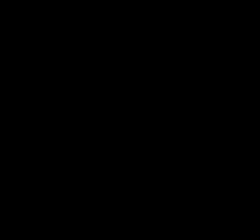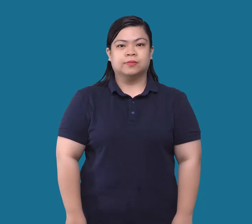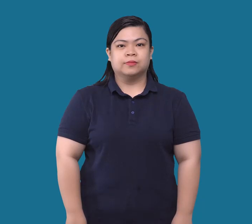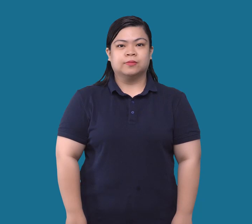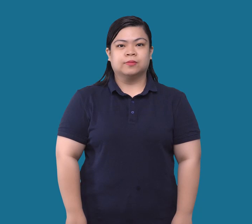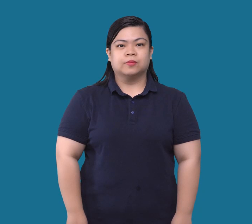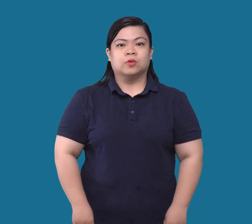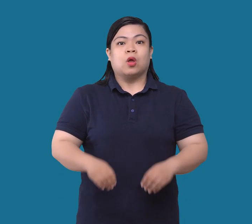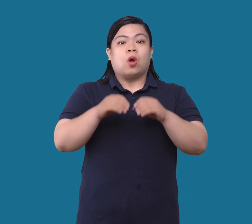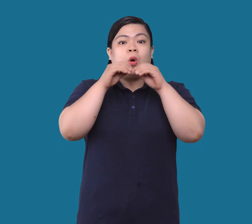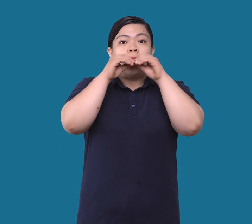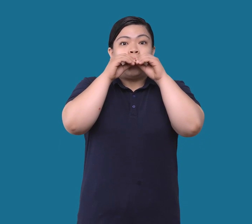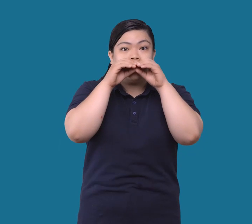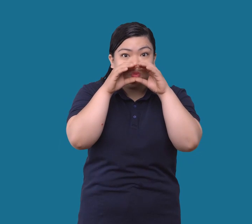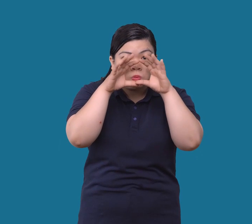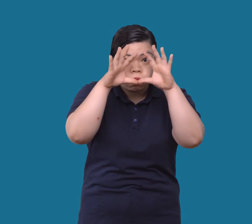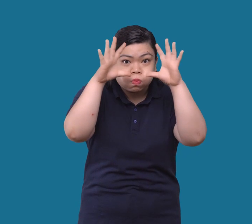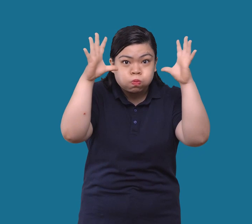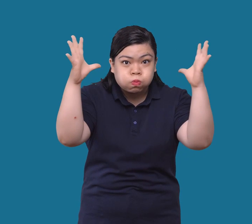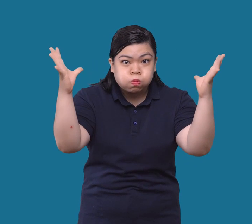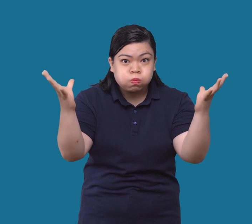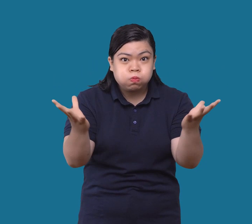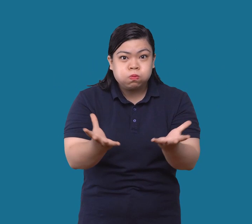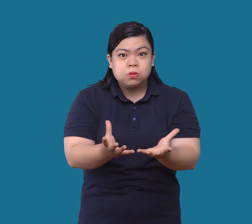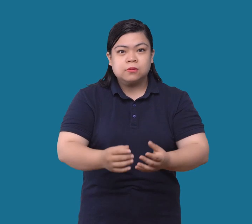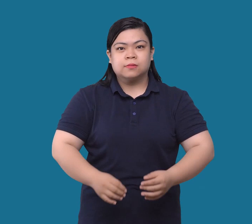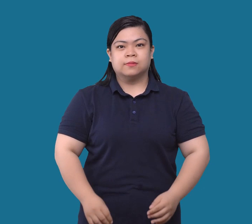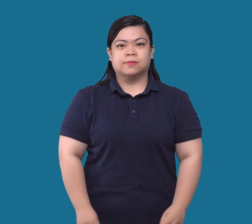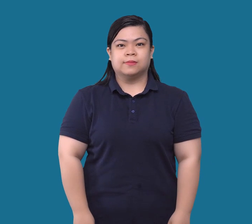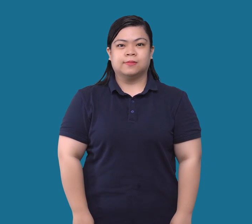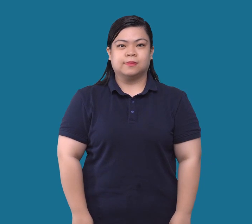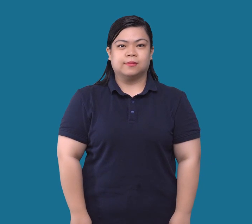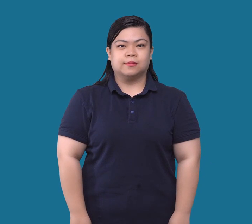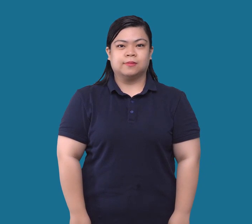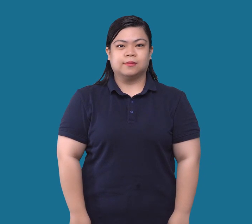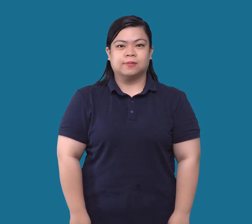thổi bóng